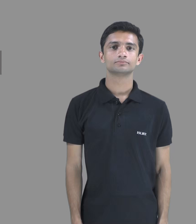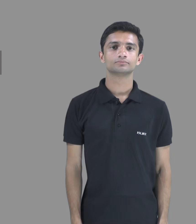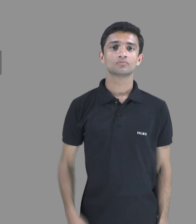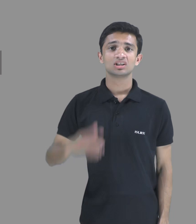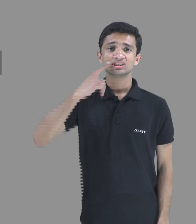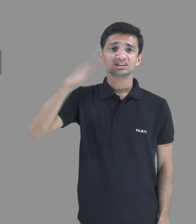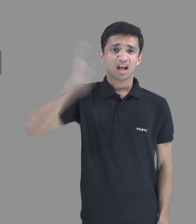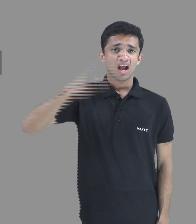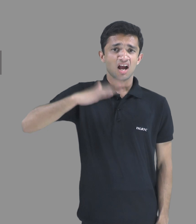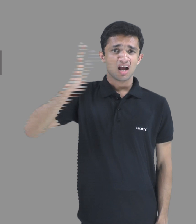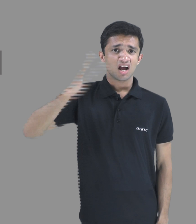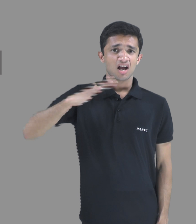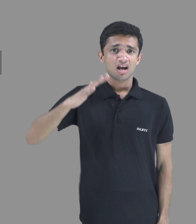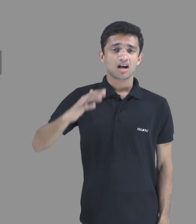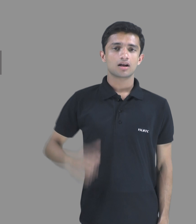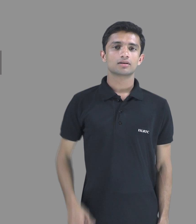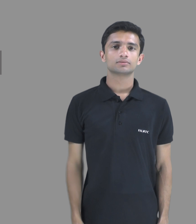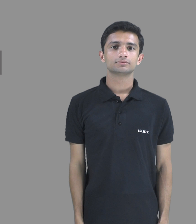Spicy